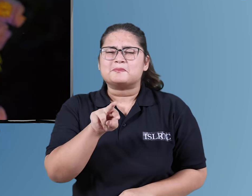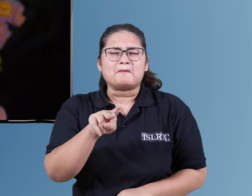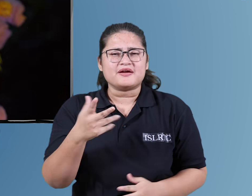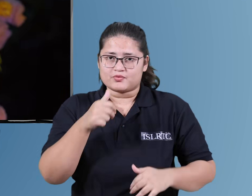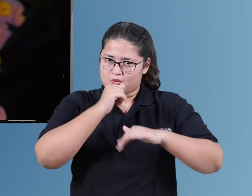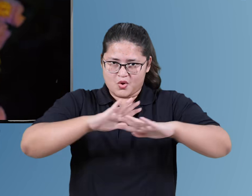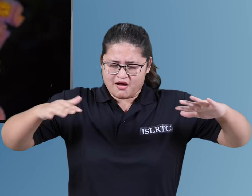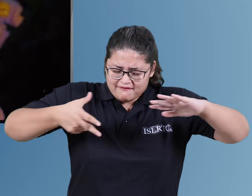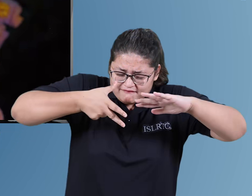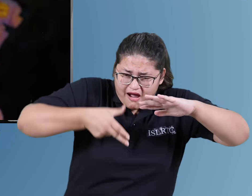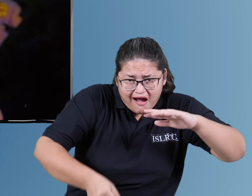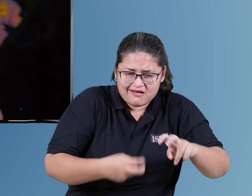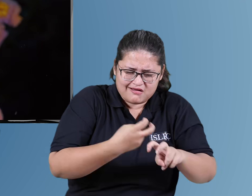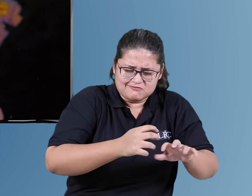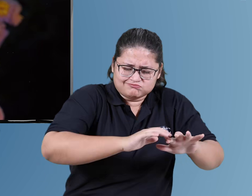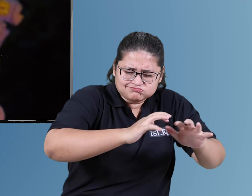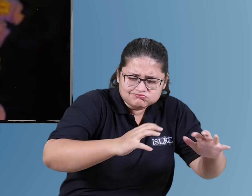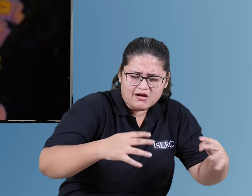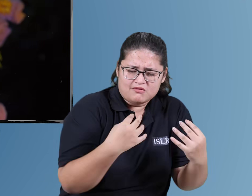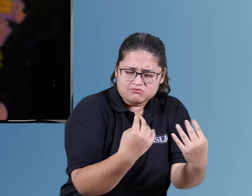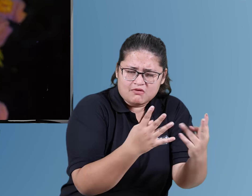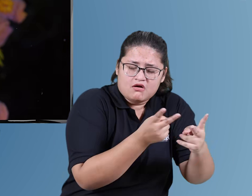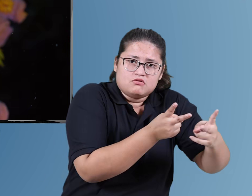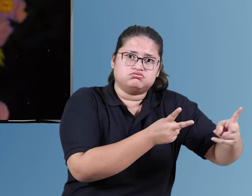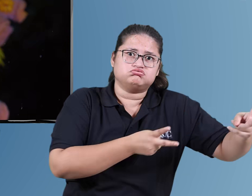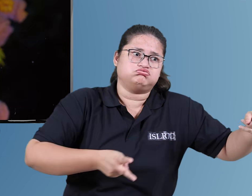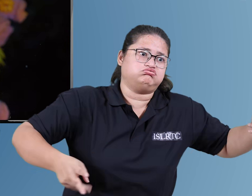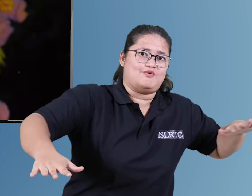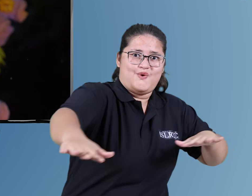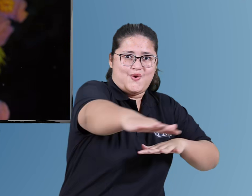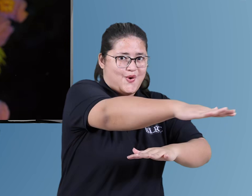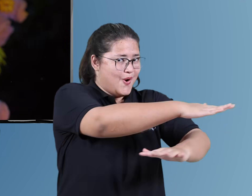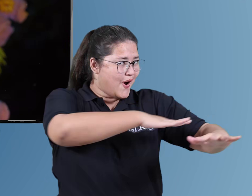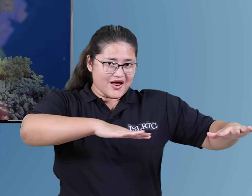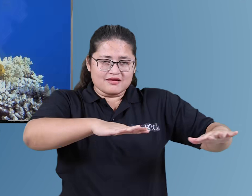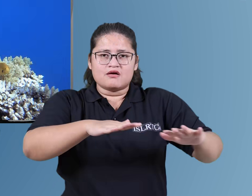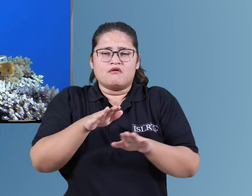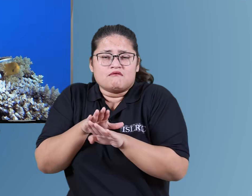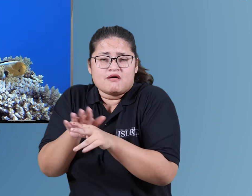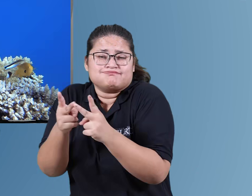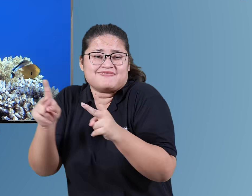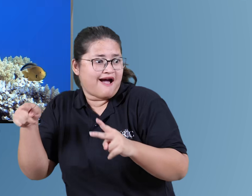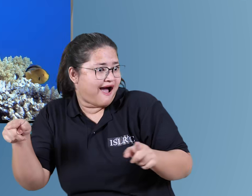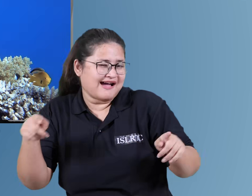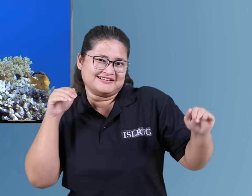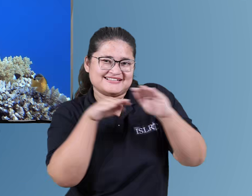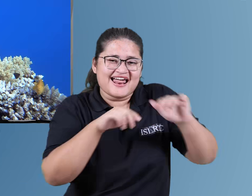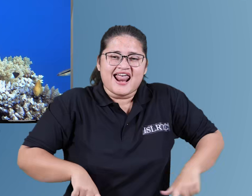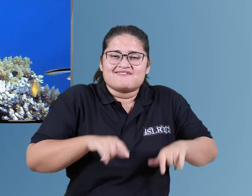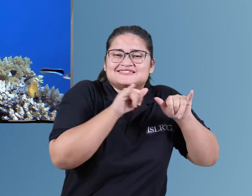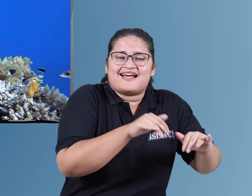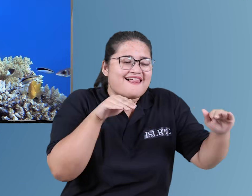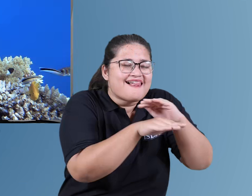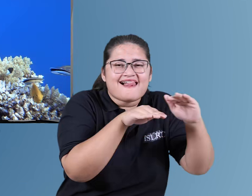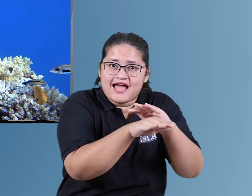A large underwater structure made of coral that acts as a habitat for fish and other marine creatures.